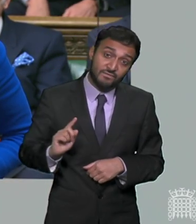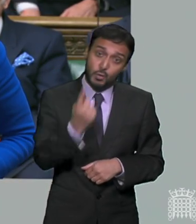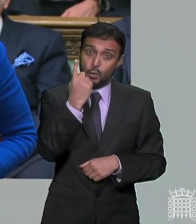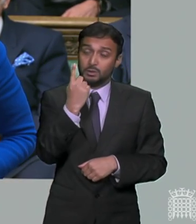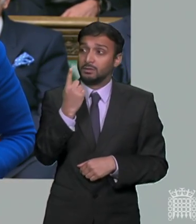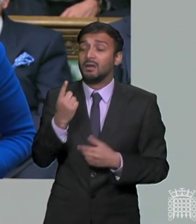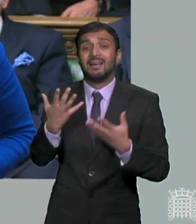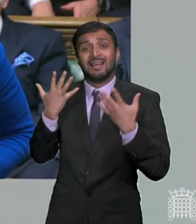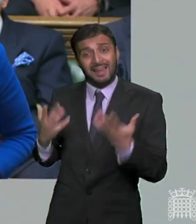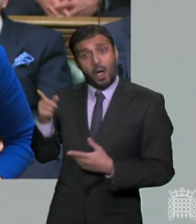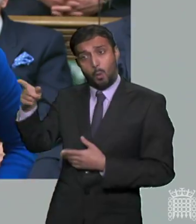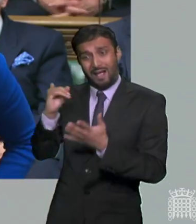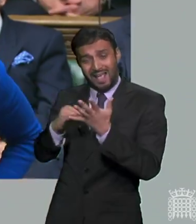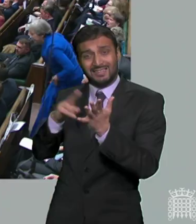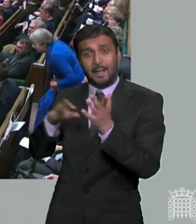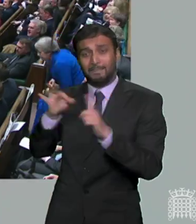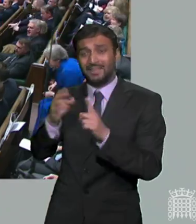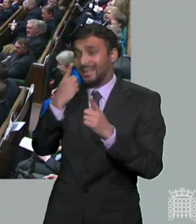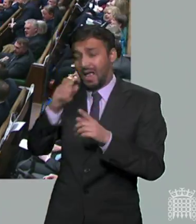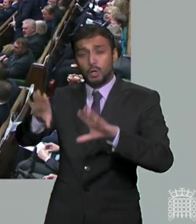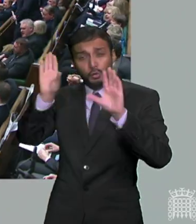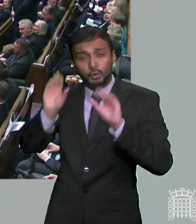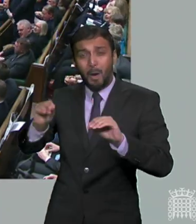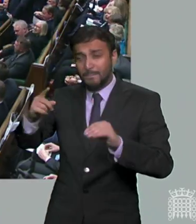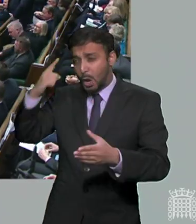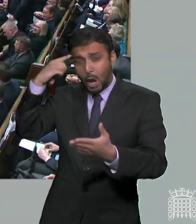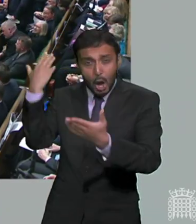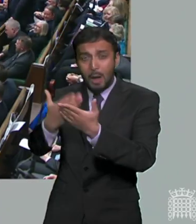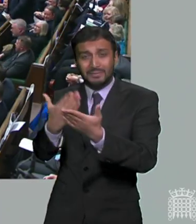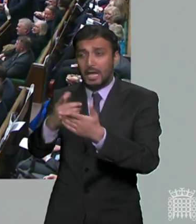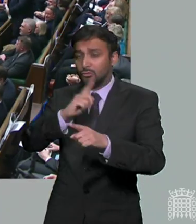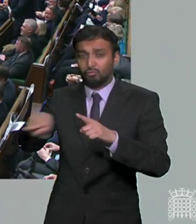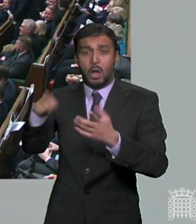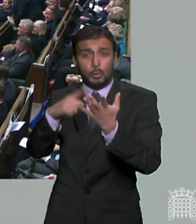obsession with breaking us apart?